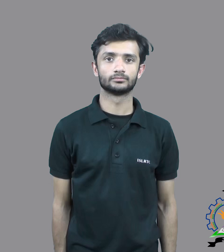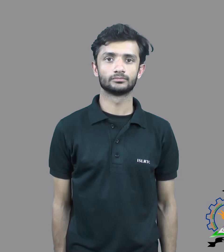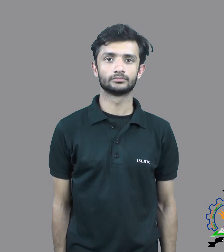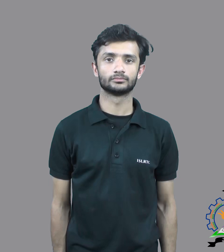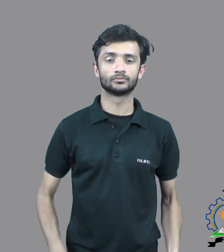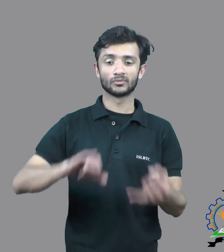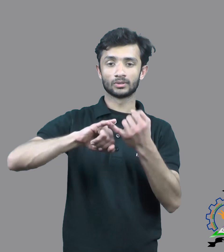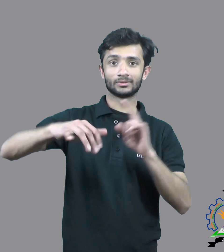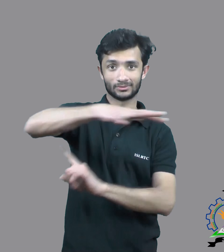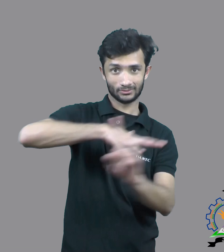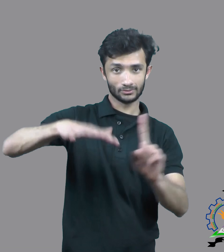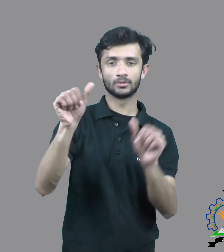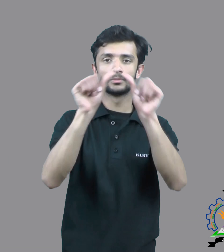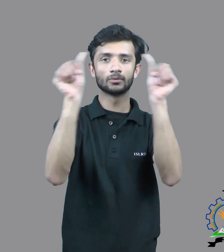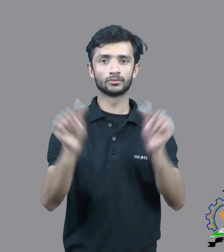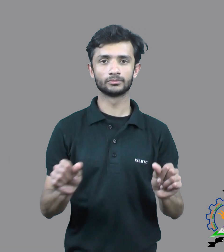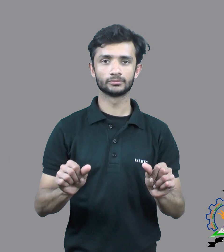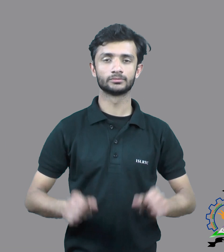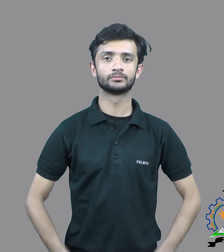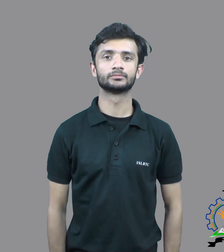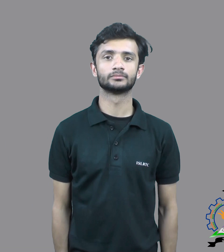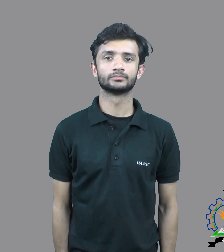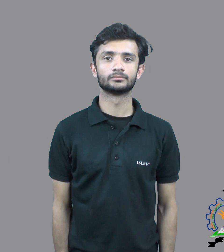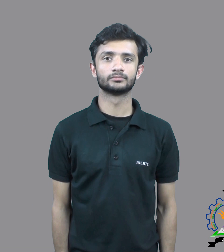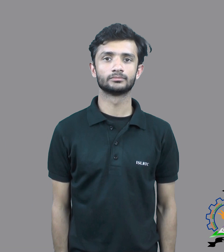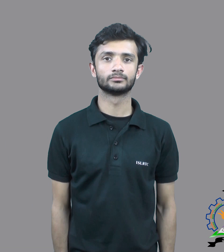Social Model of Disability